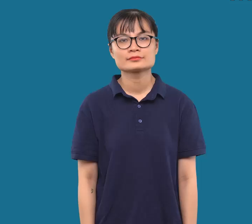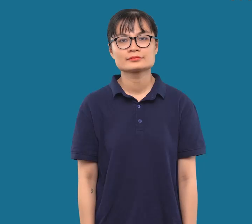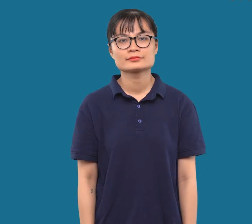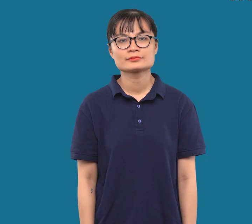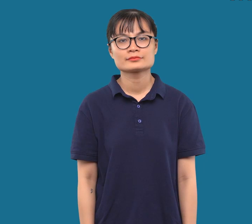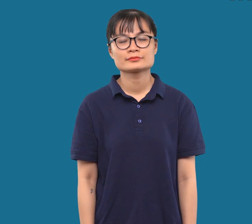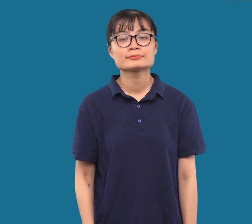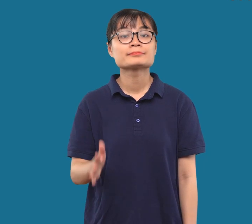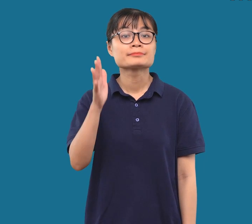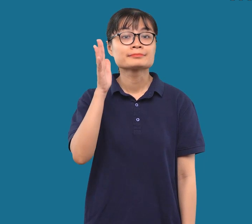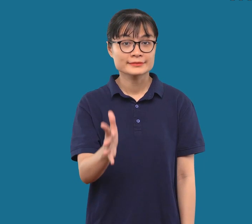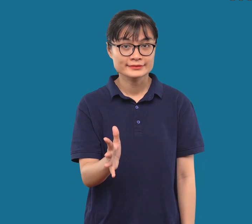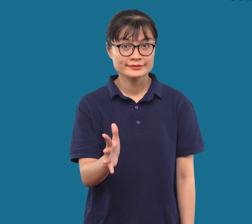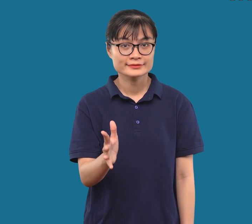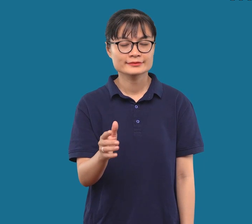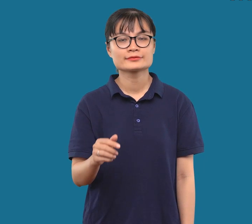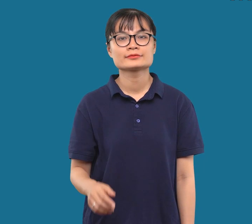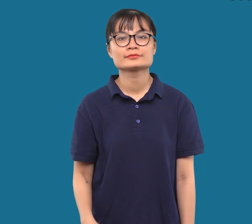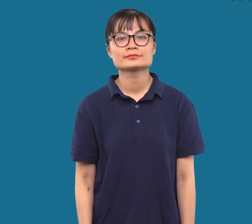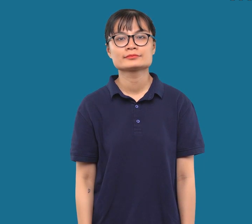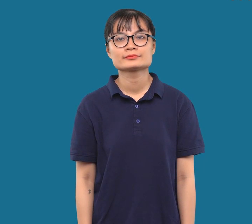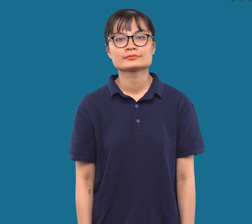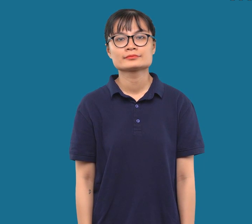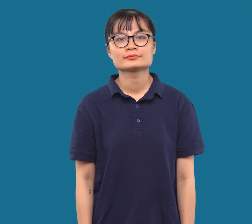5000 (năm nghìn)